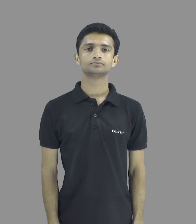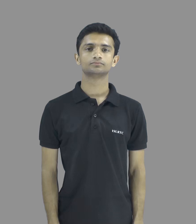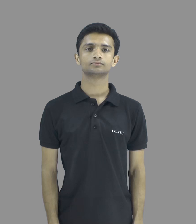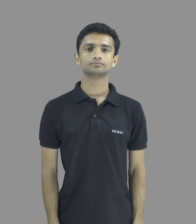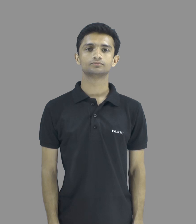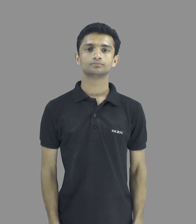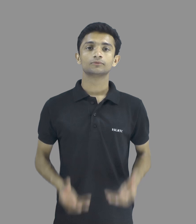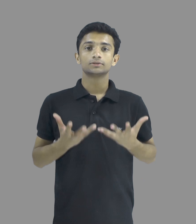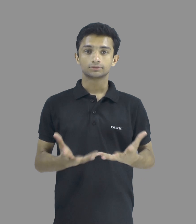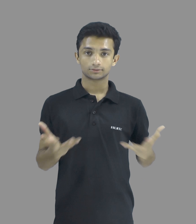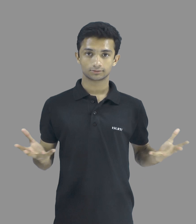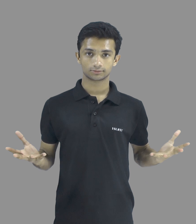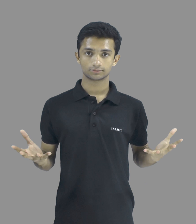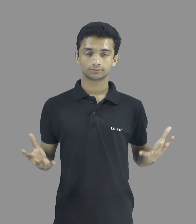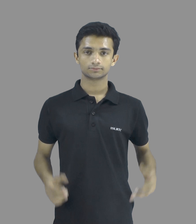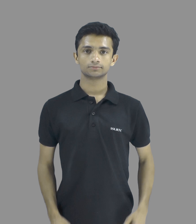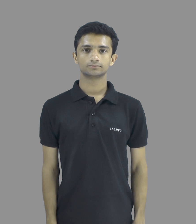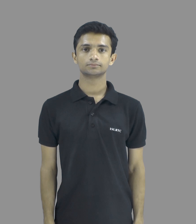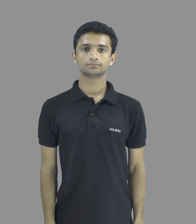Things